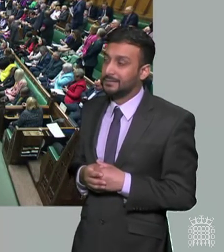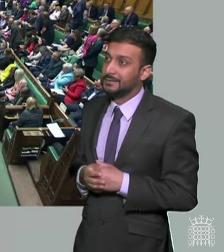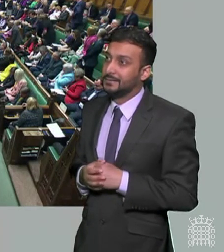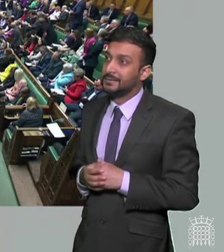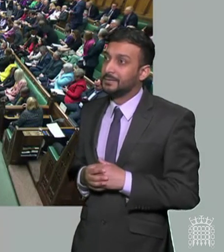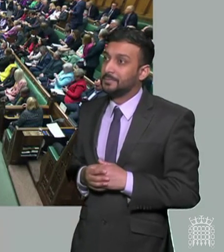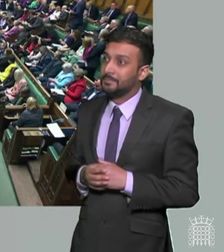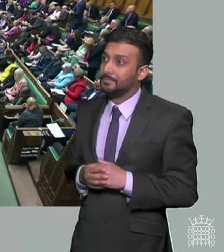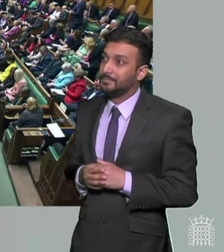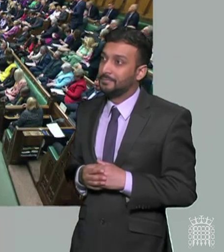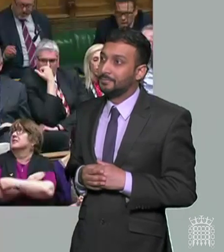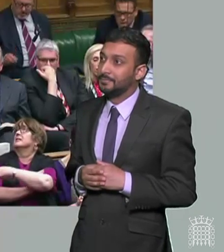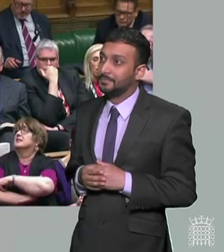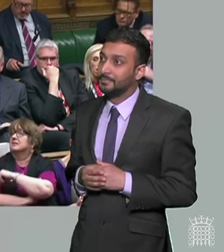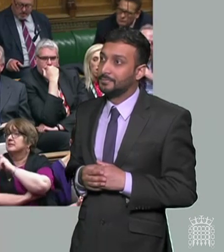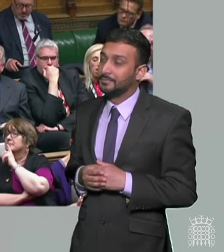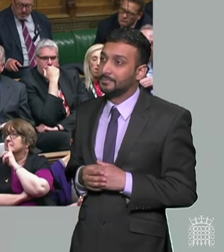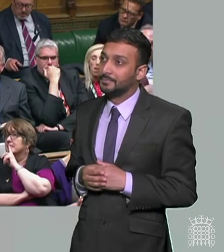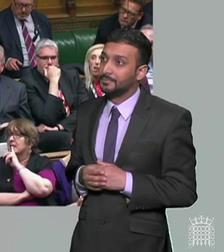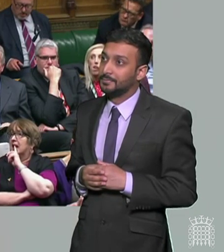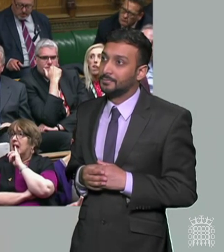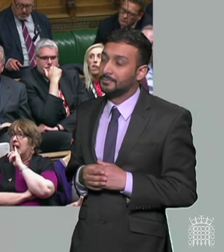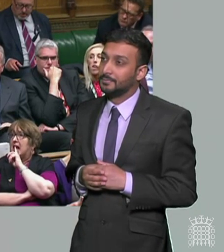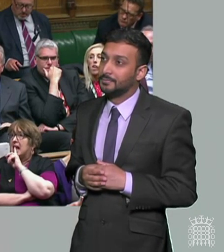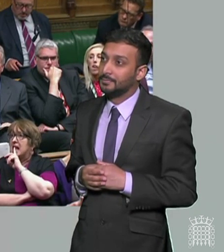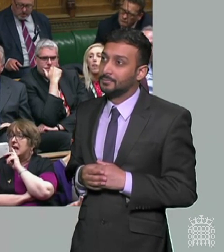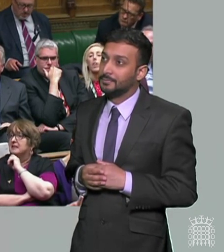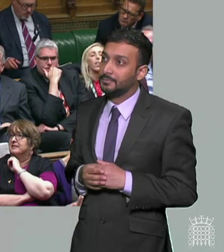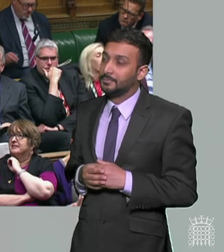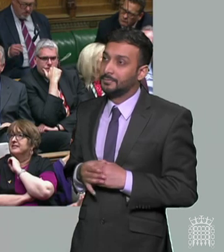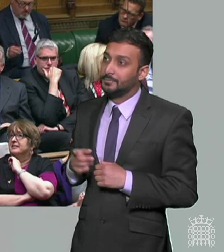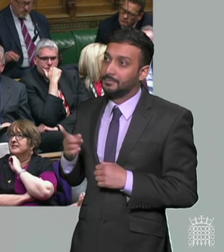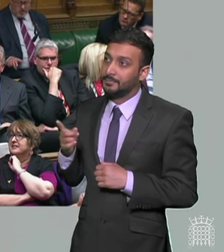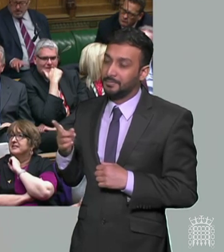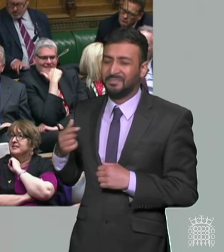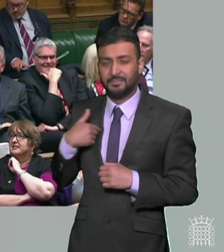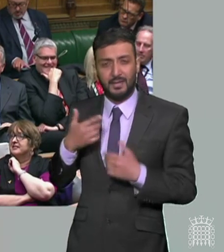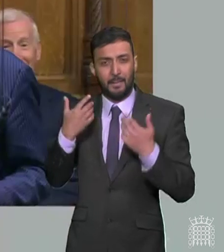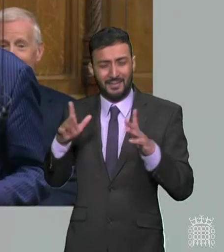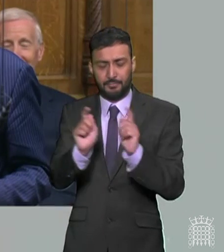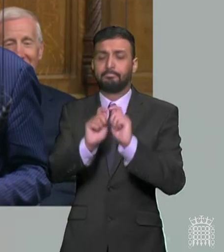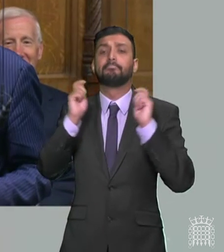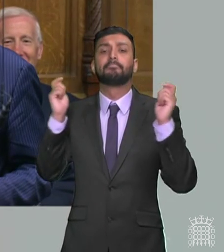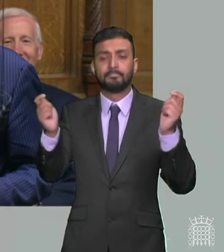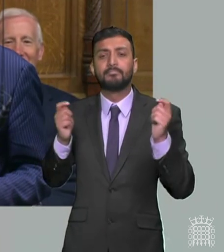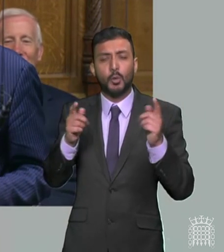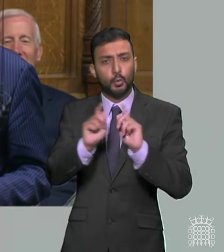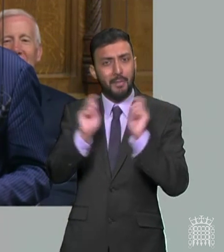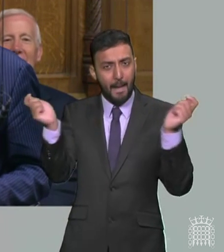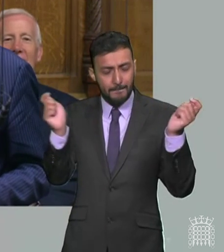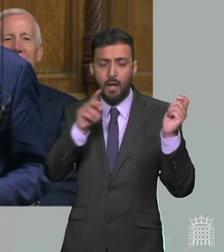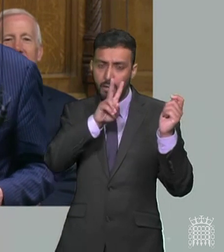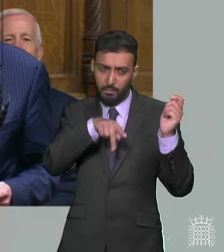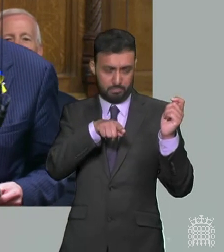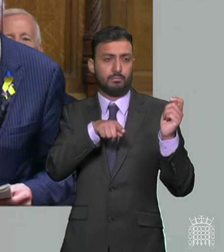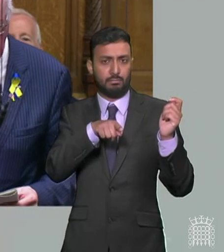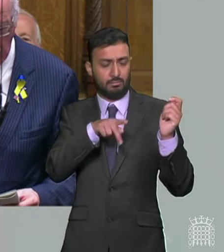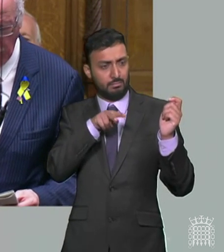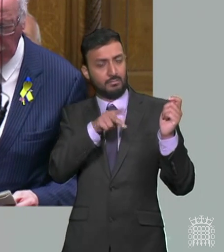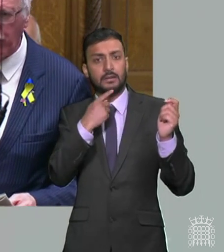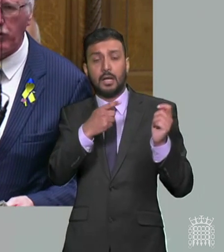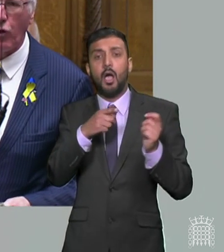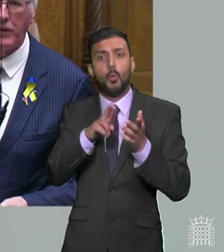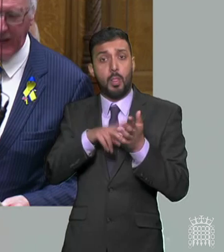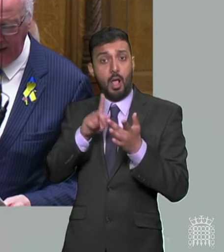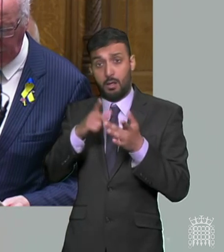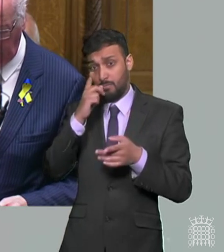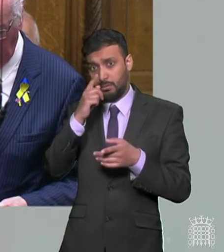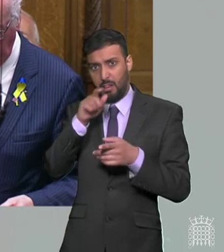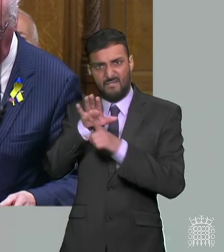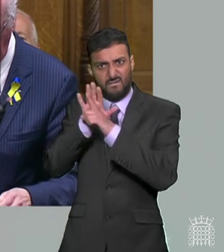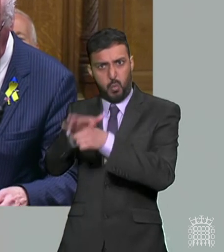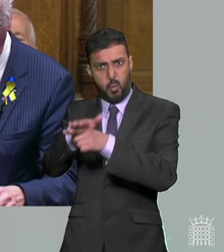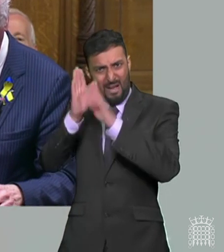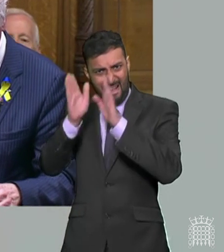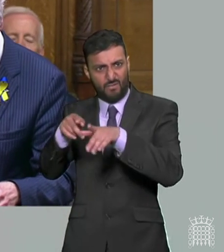9. Last week, a headline in The Daily Telegraph—not normally a paper that I read—stated: “Northern Ireland could be forced to follow EU rules on Covid tests”.